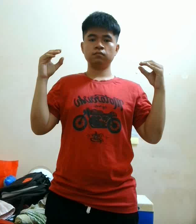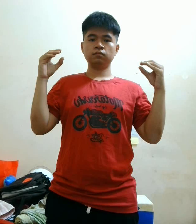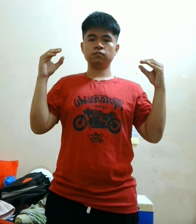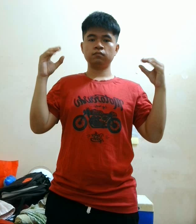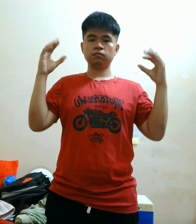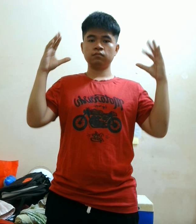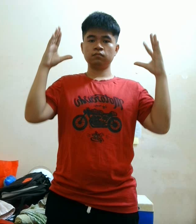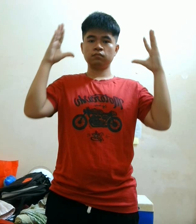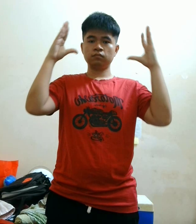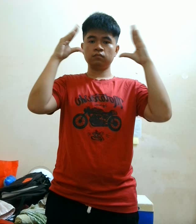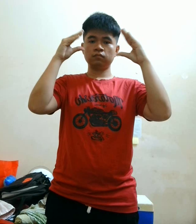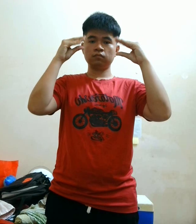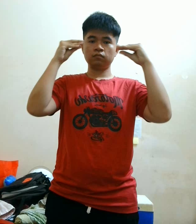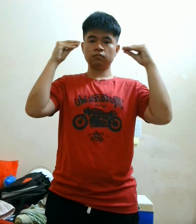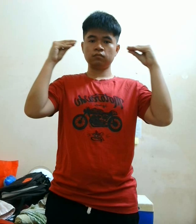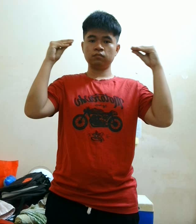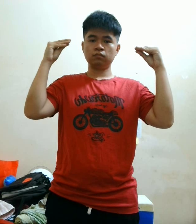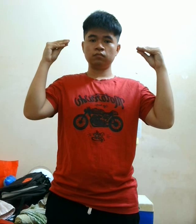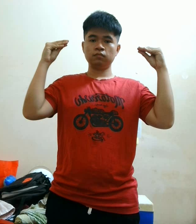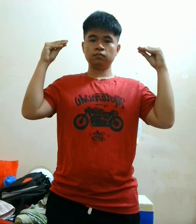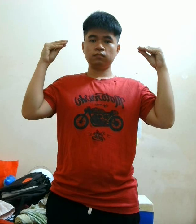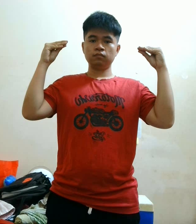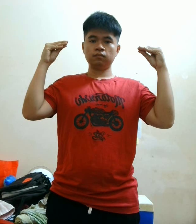buoi toi